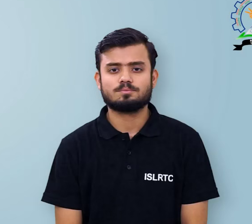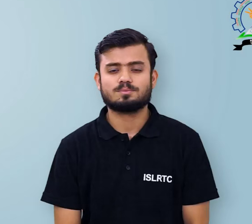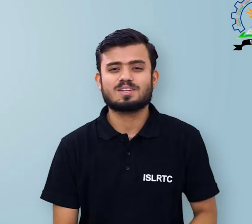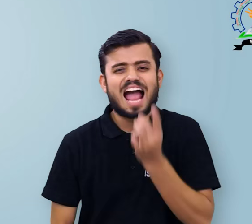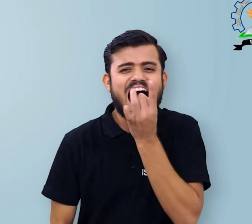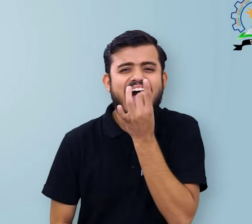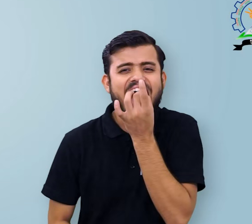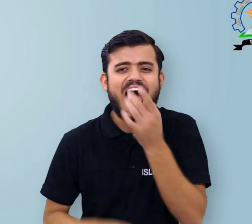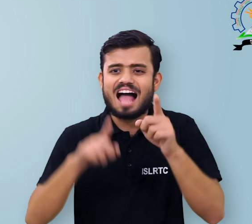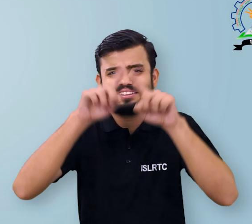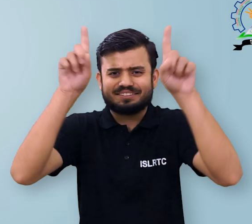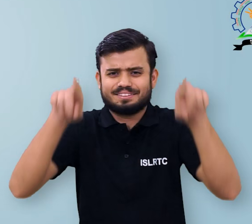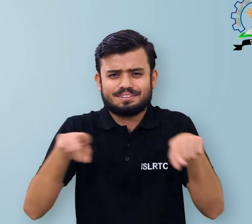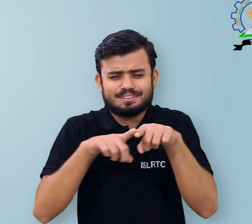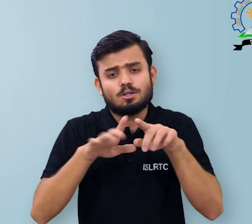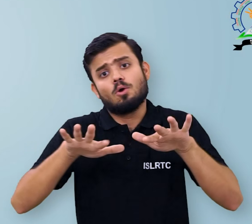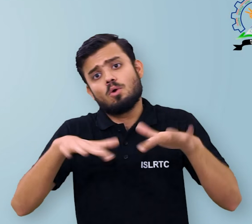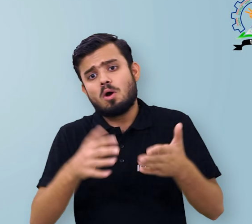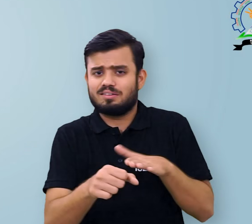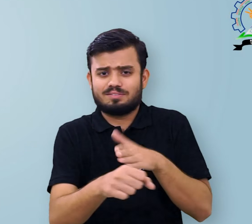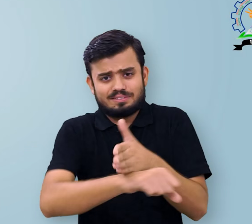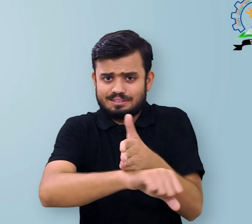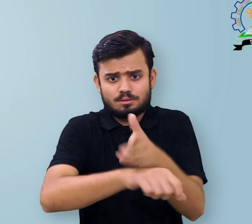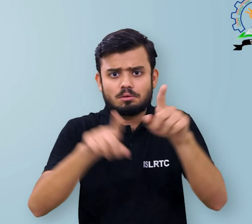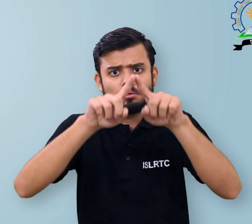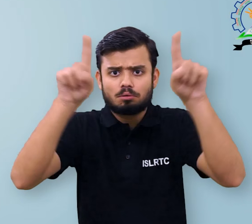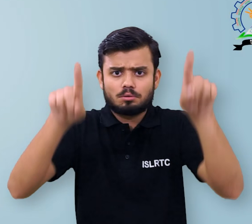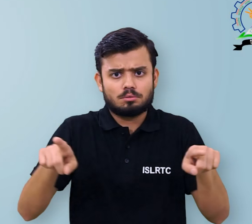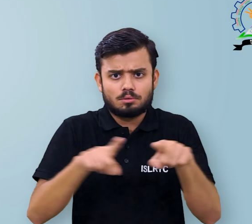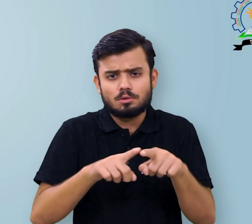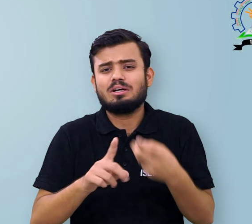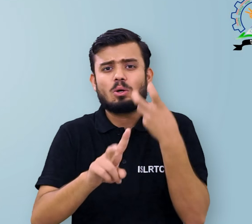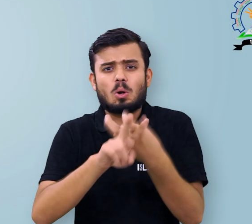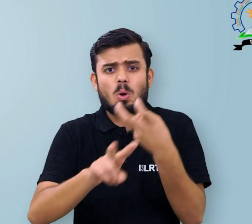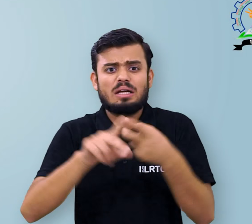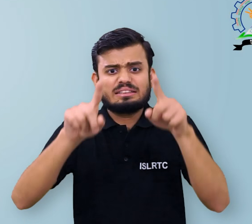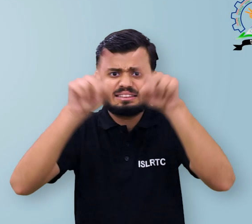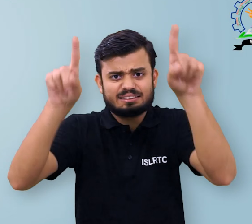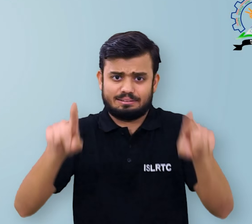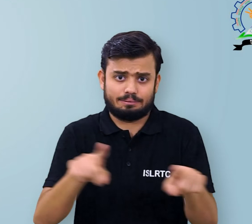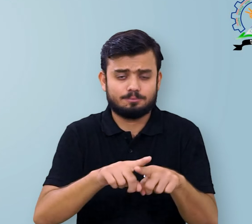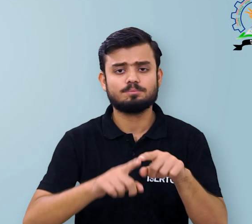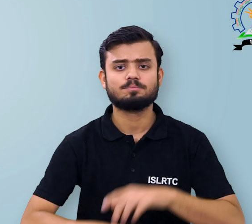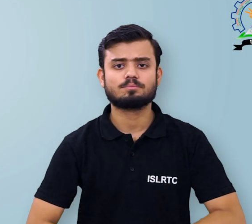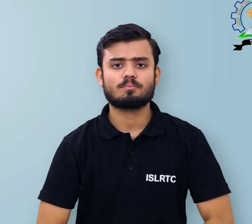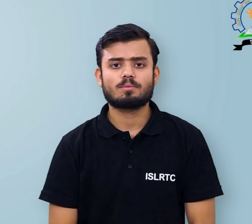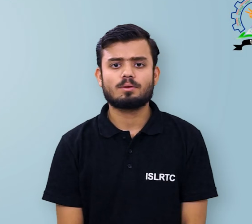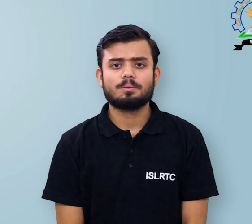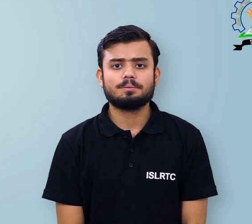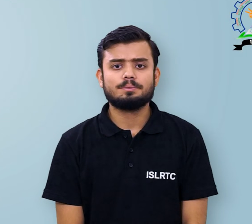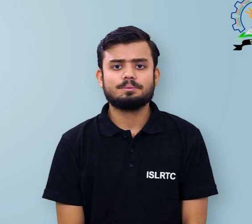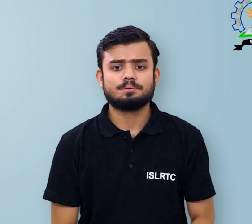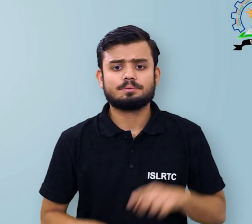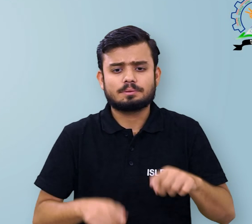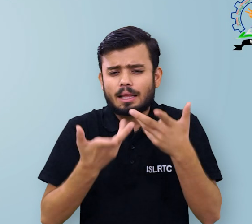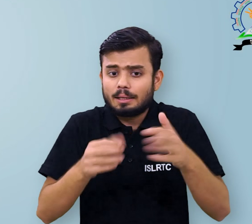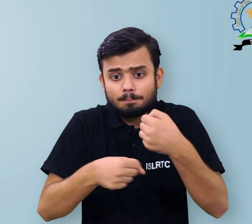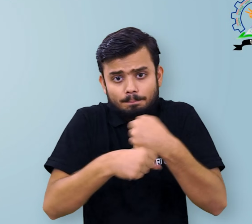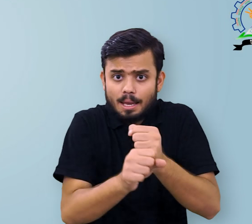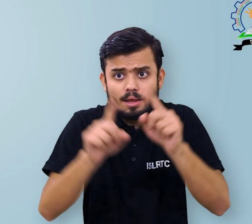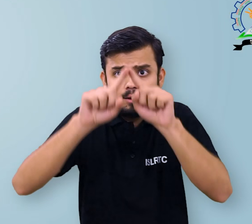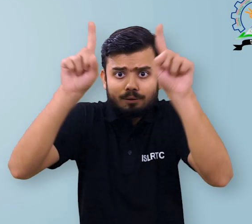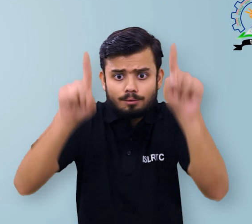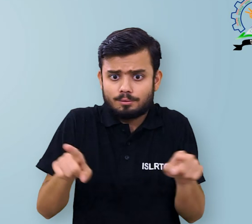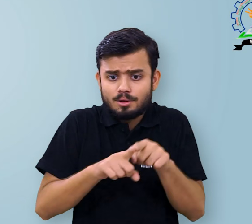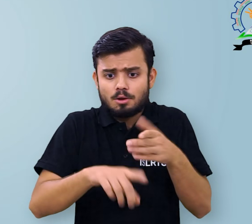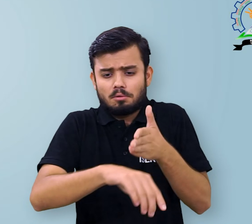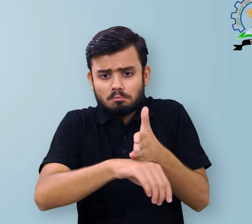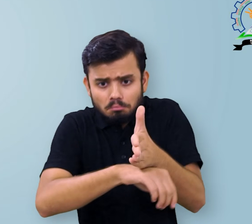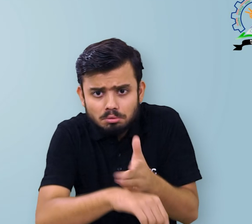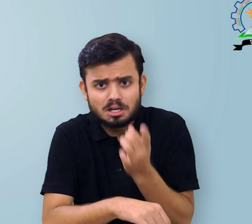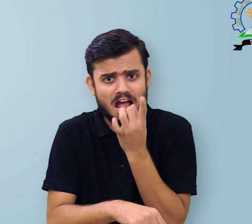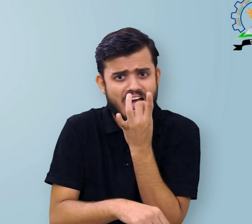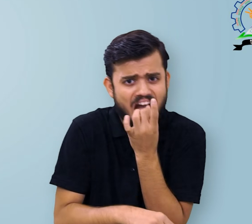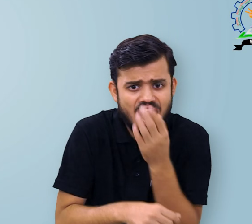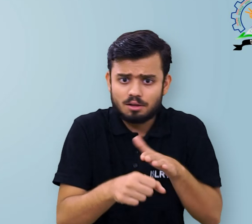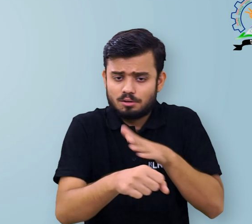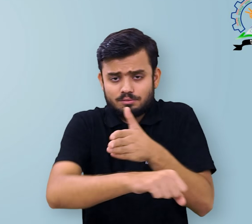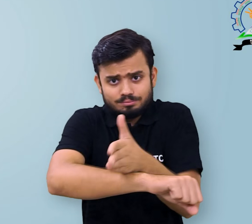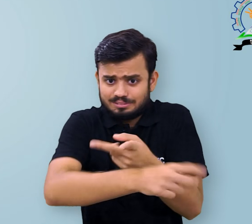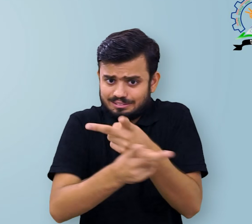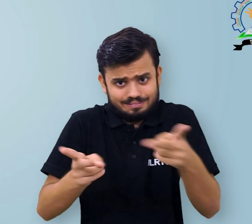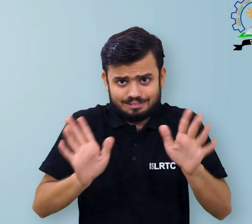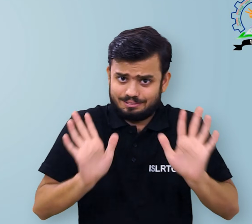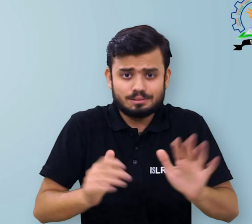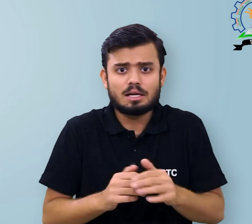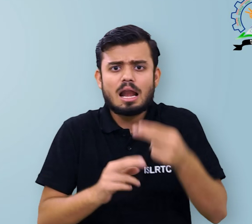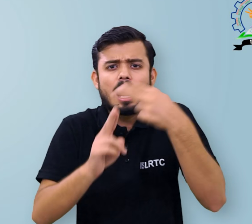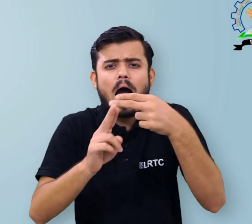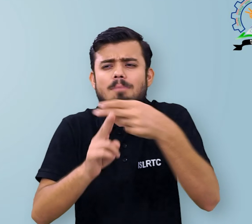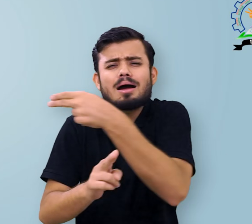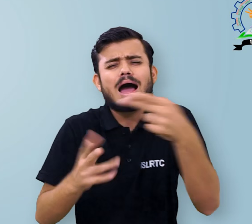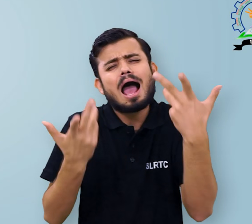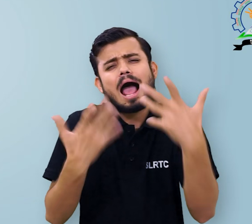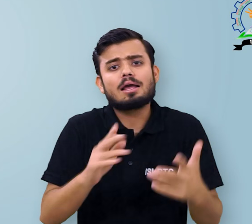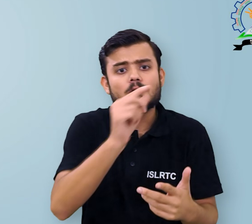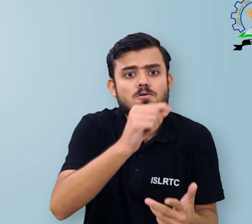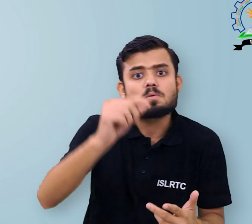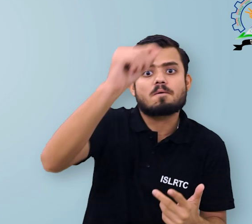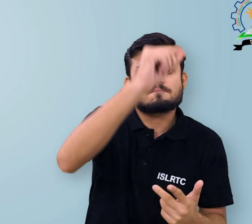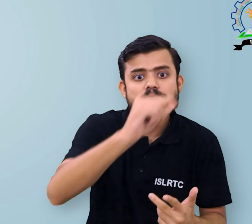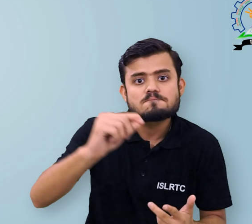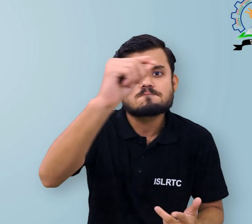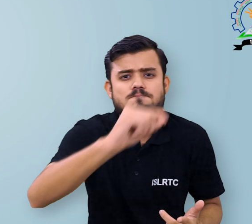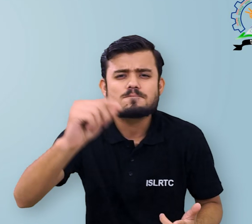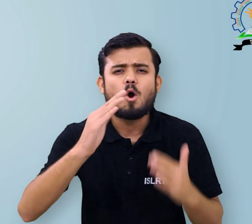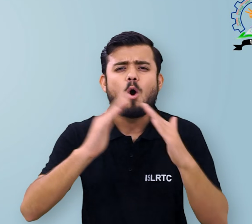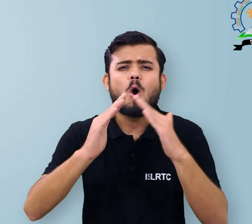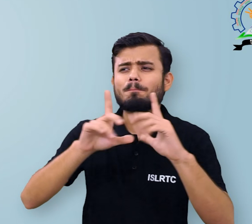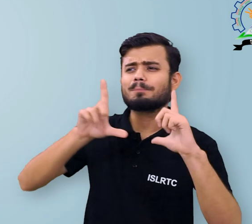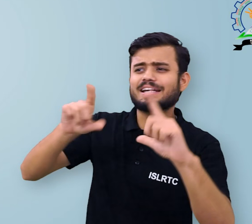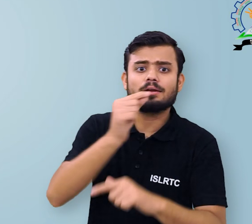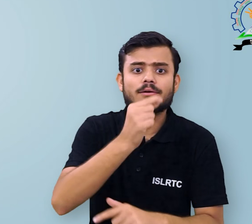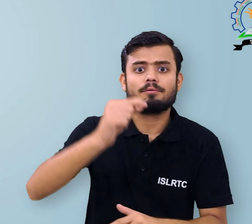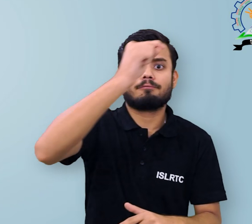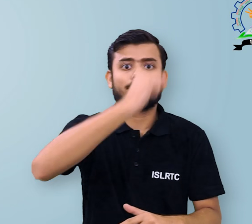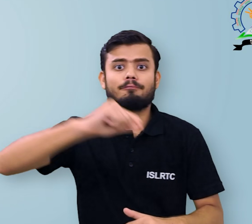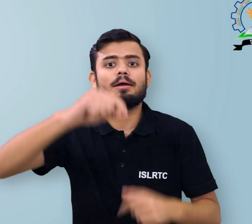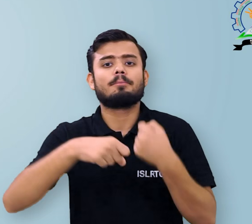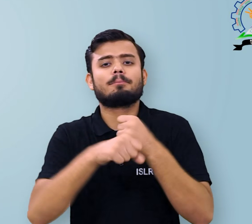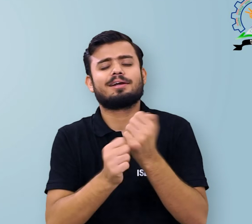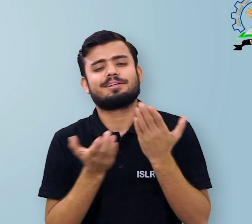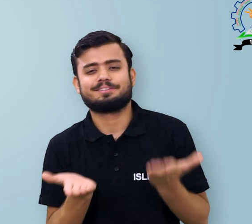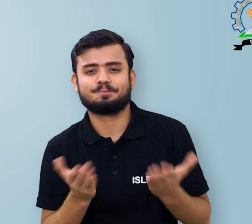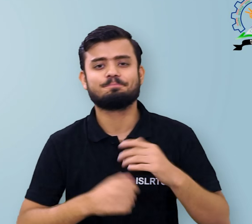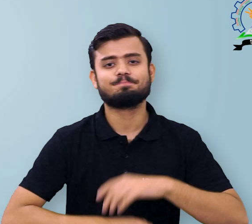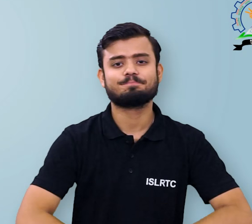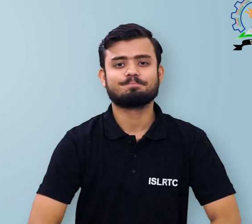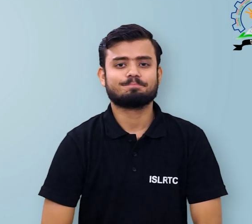Engrave To cut or carve a text or a design on some hard surface such as stone or metal.